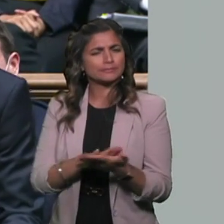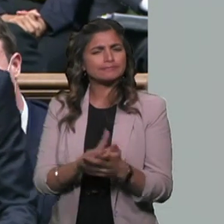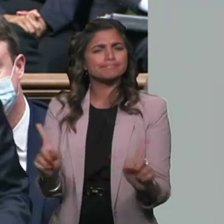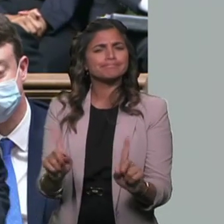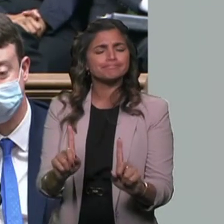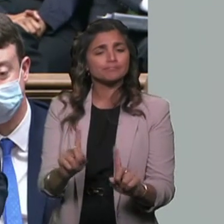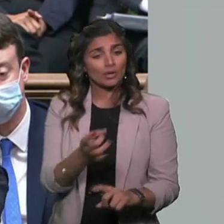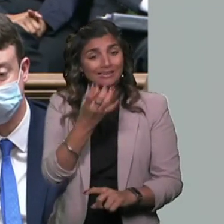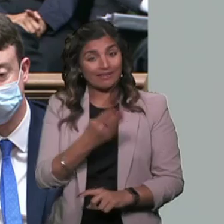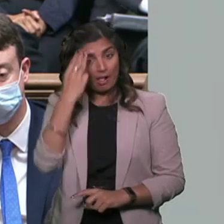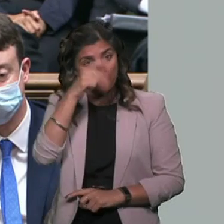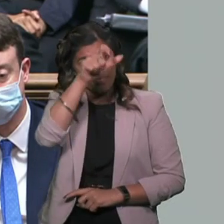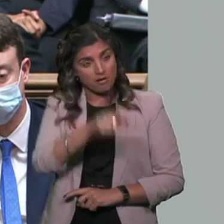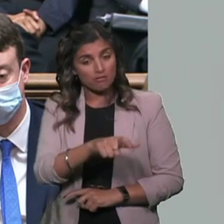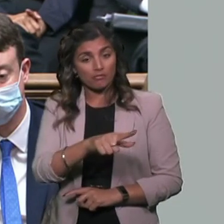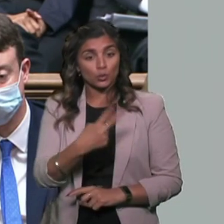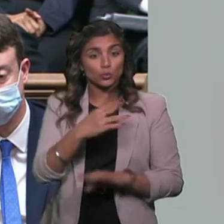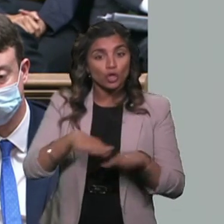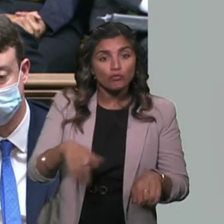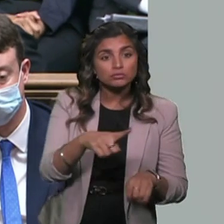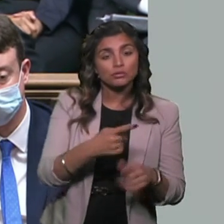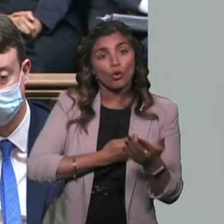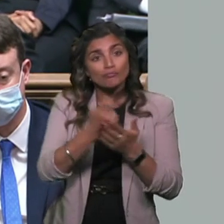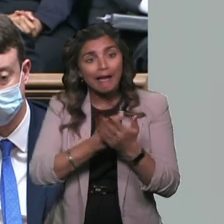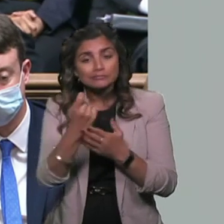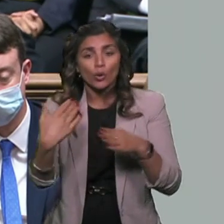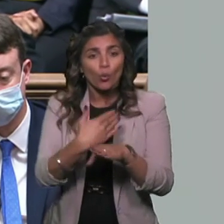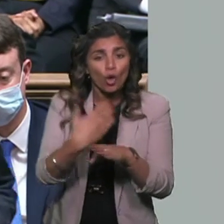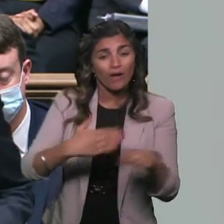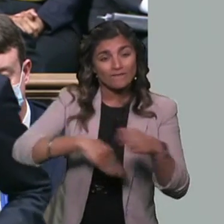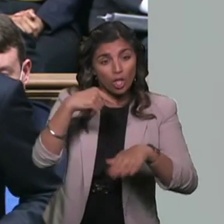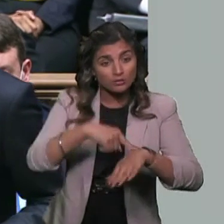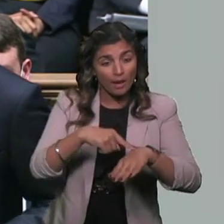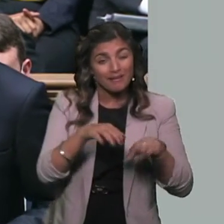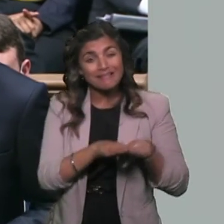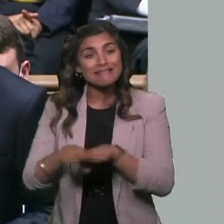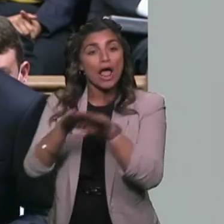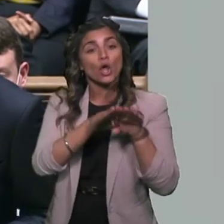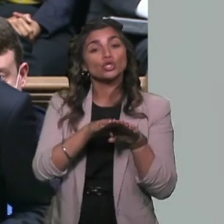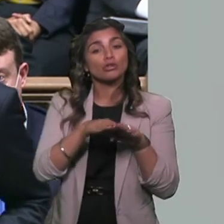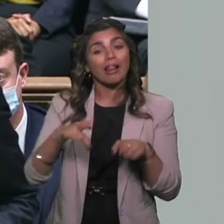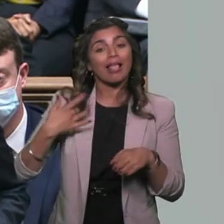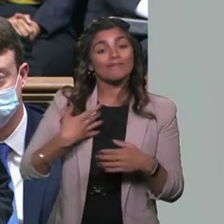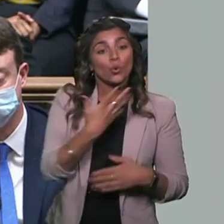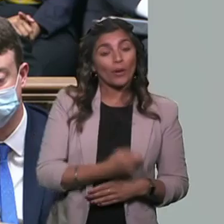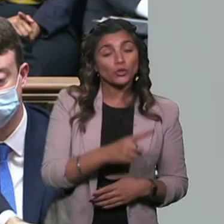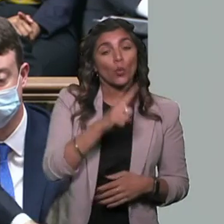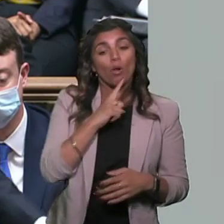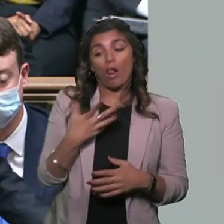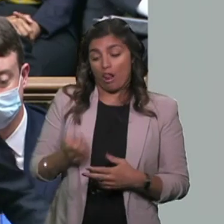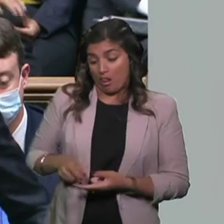A single mother of two renting and working full-time on the national living wage will be better off by around £1,200.